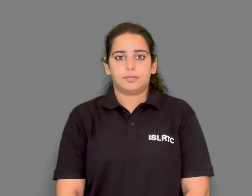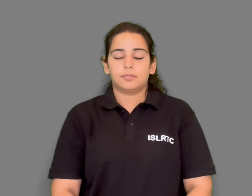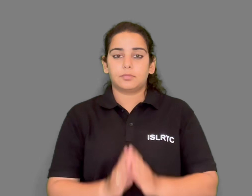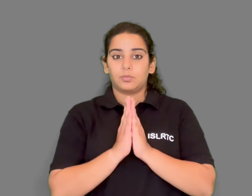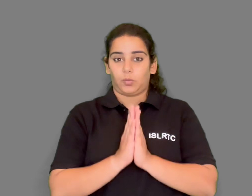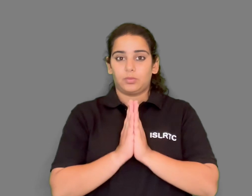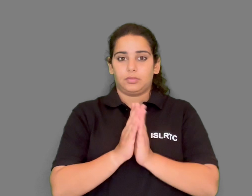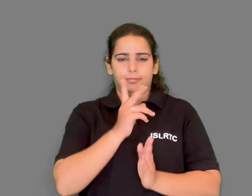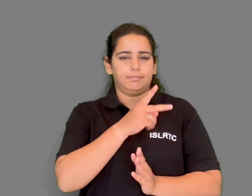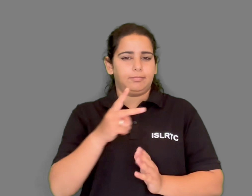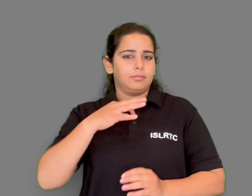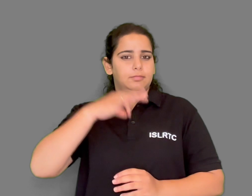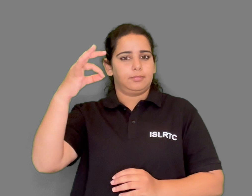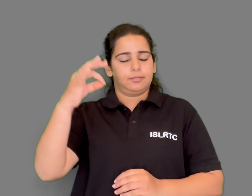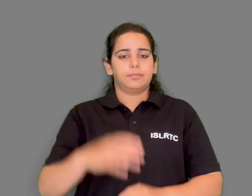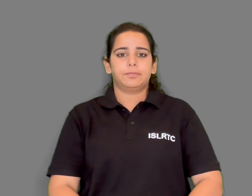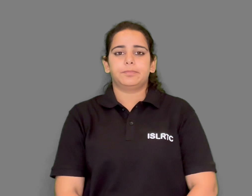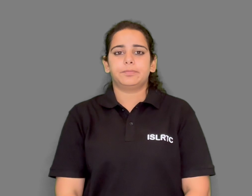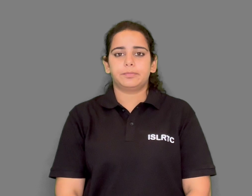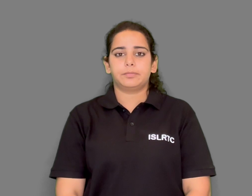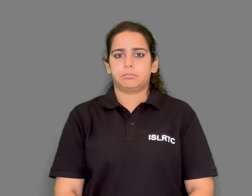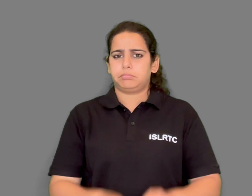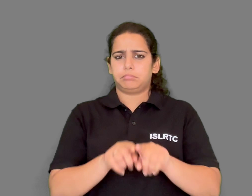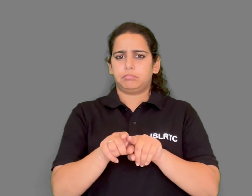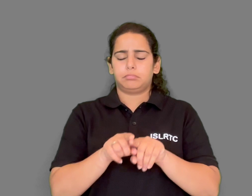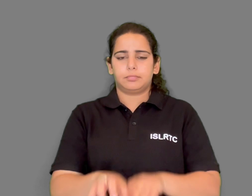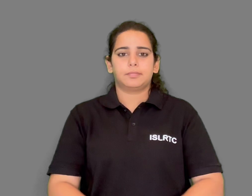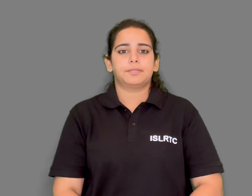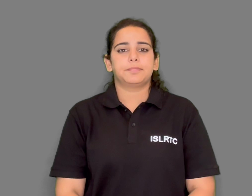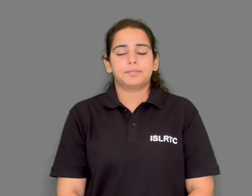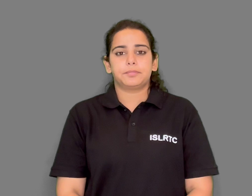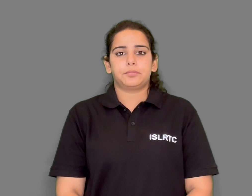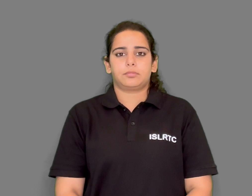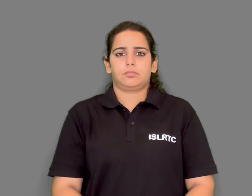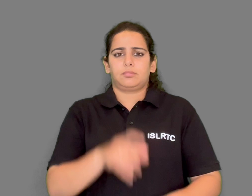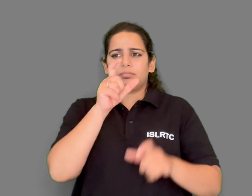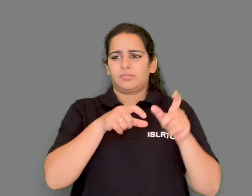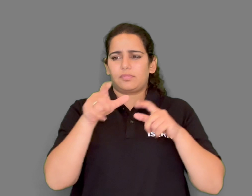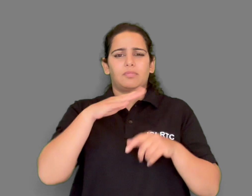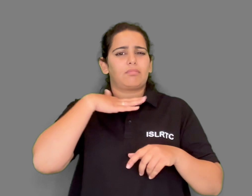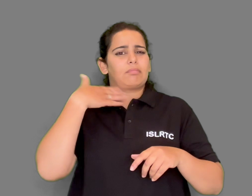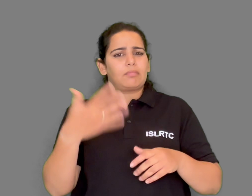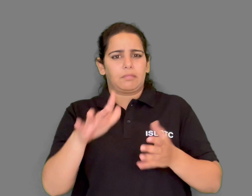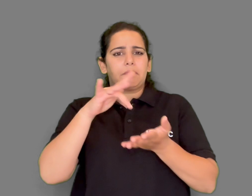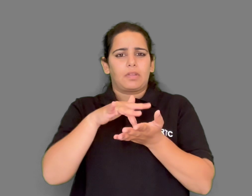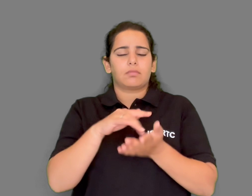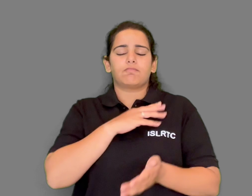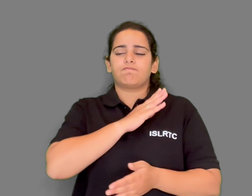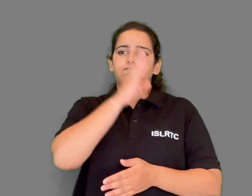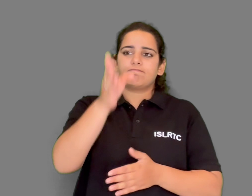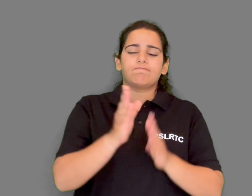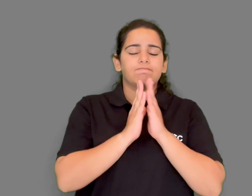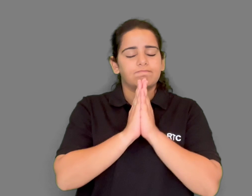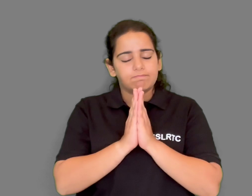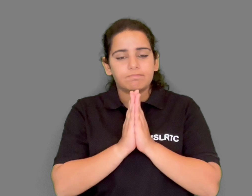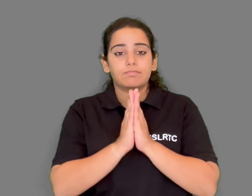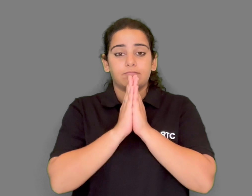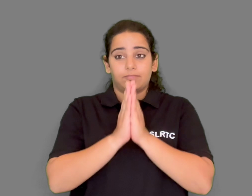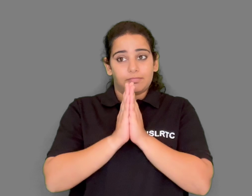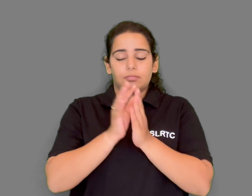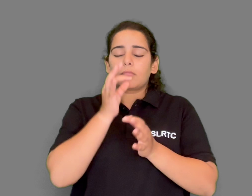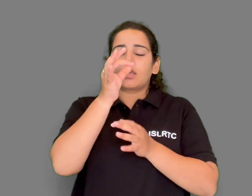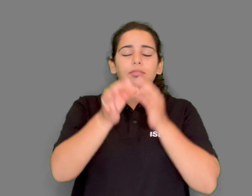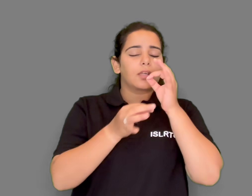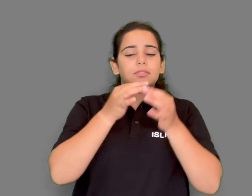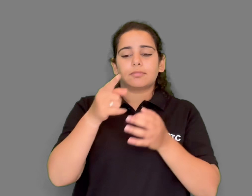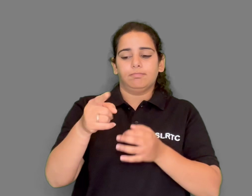Incarnation A person who embodies in the flesh of a deity, spirit